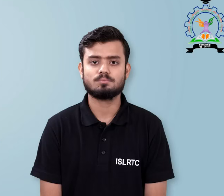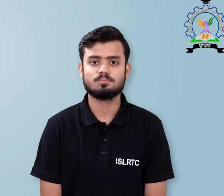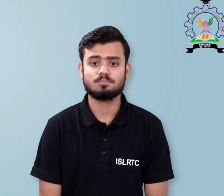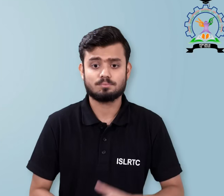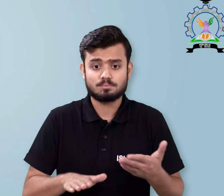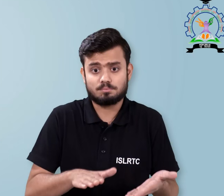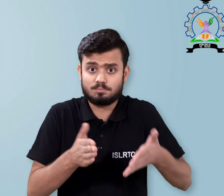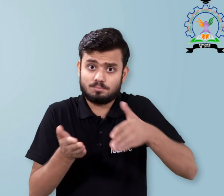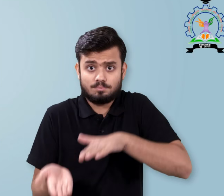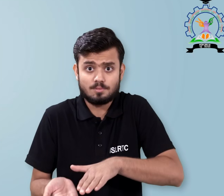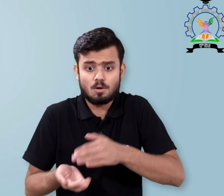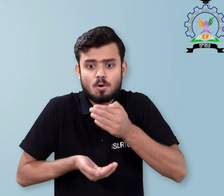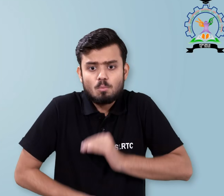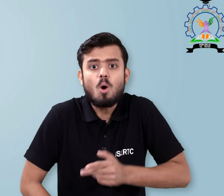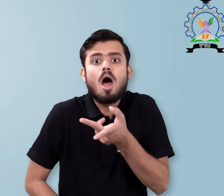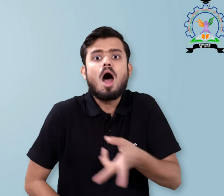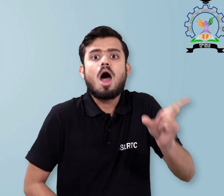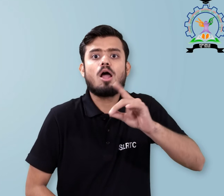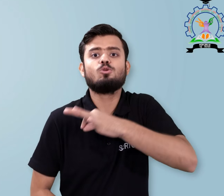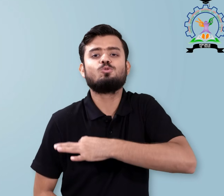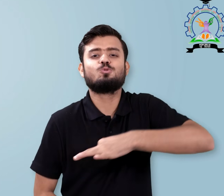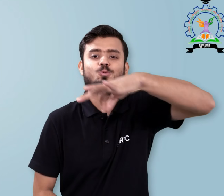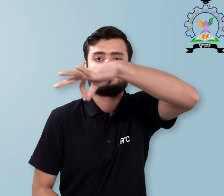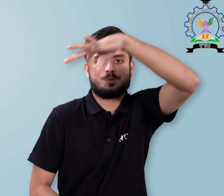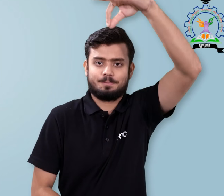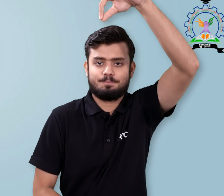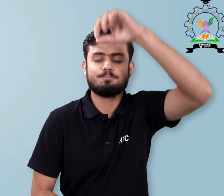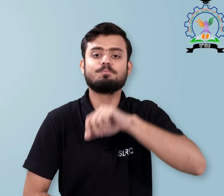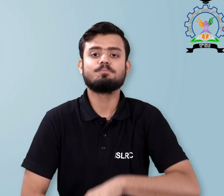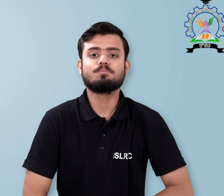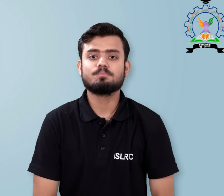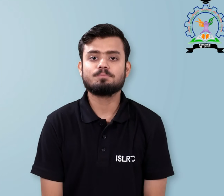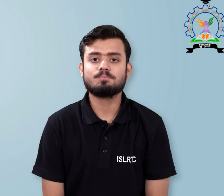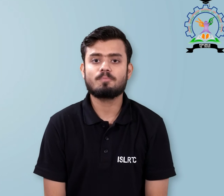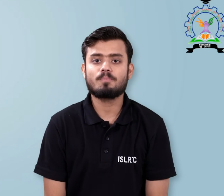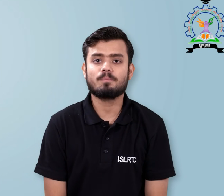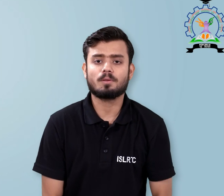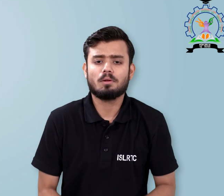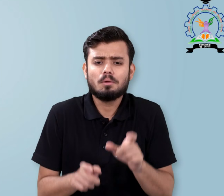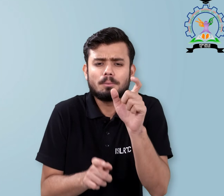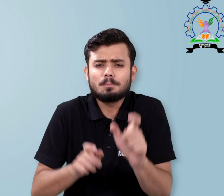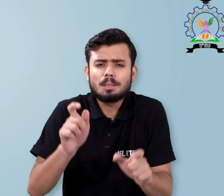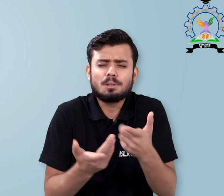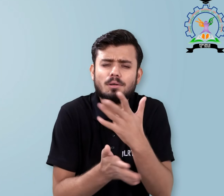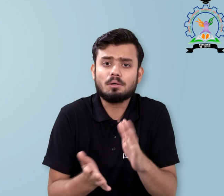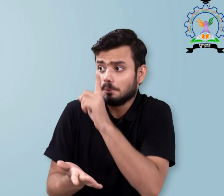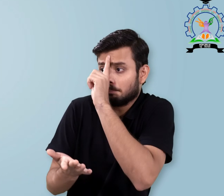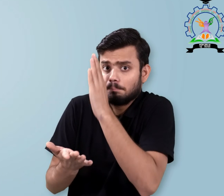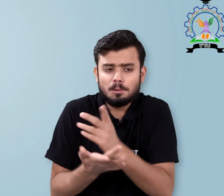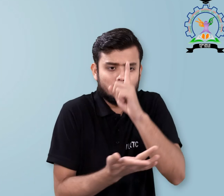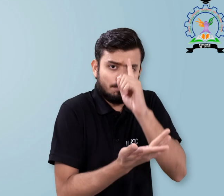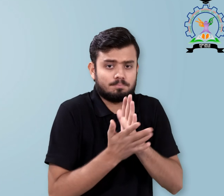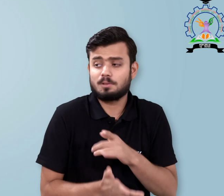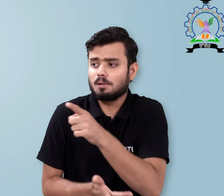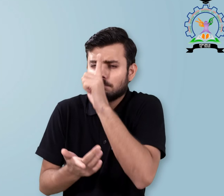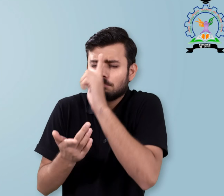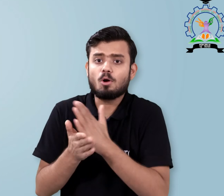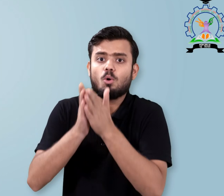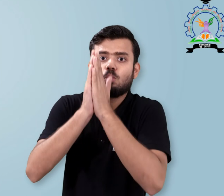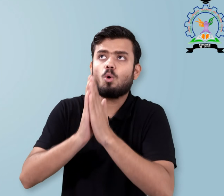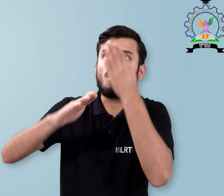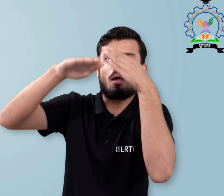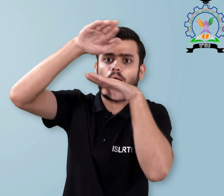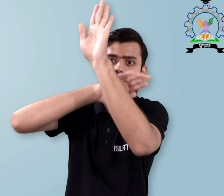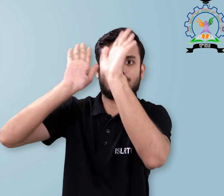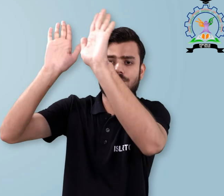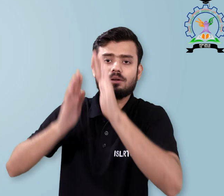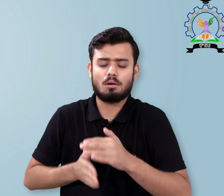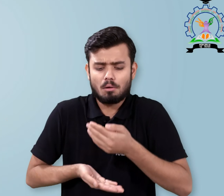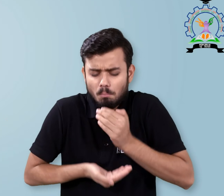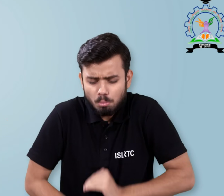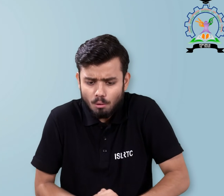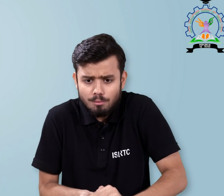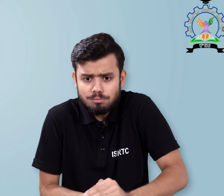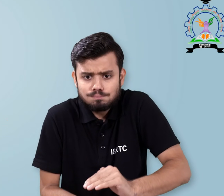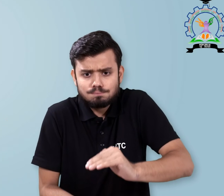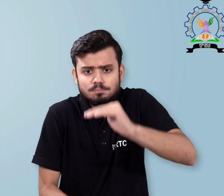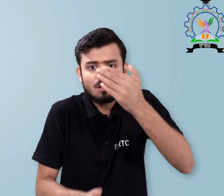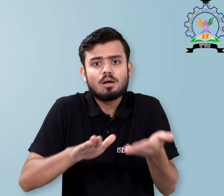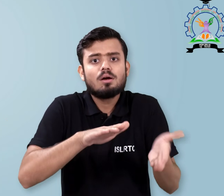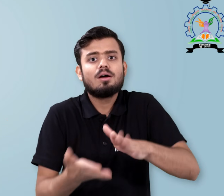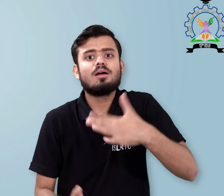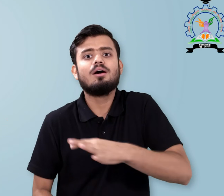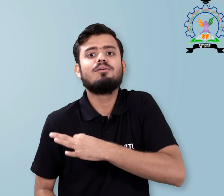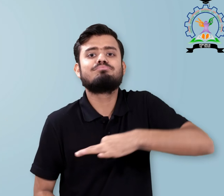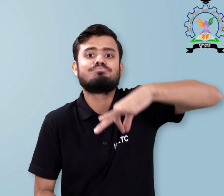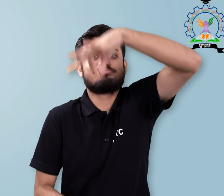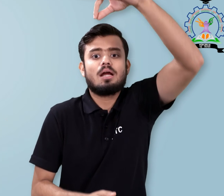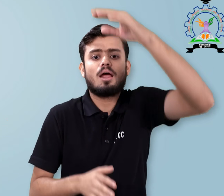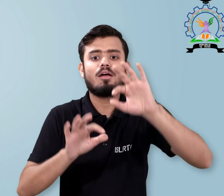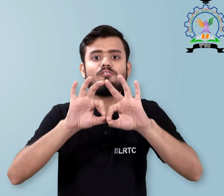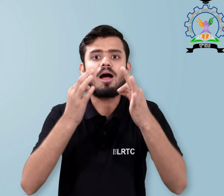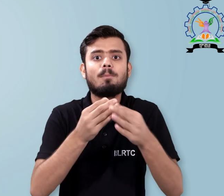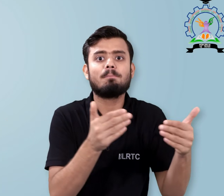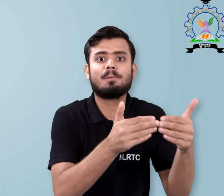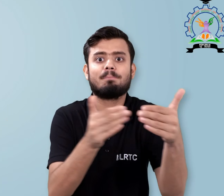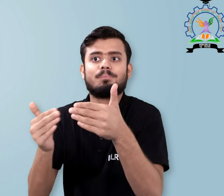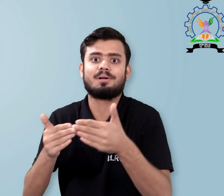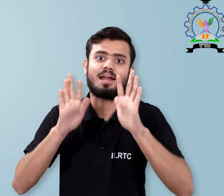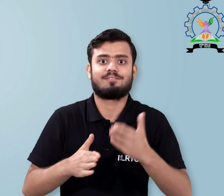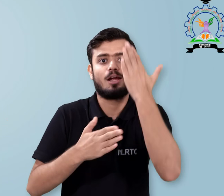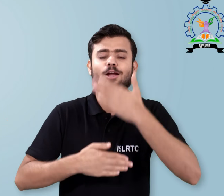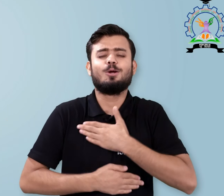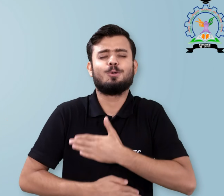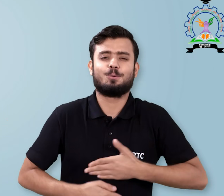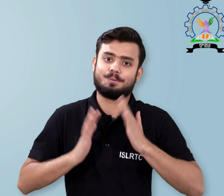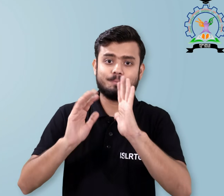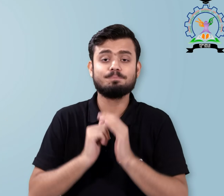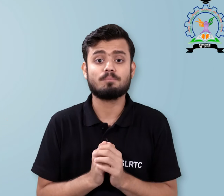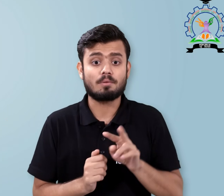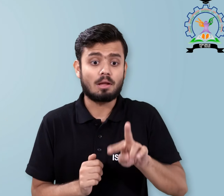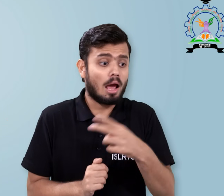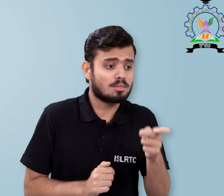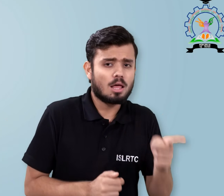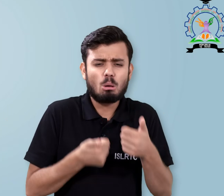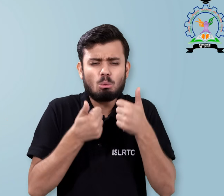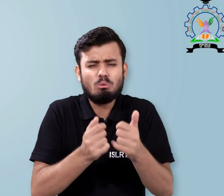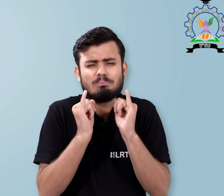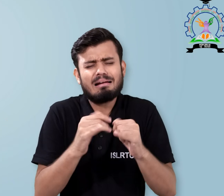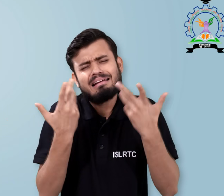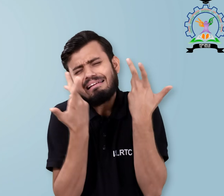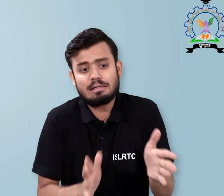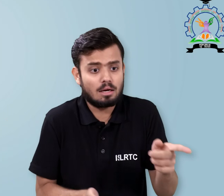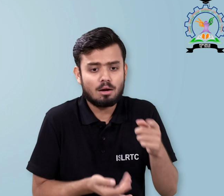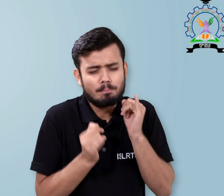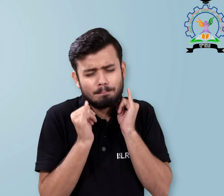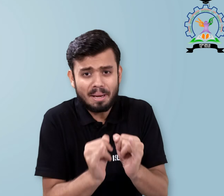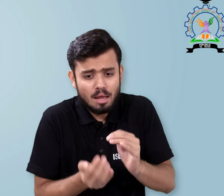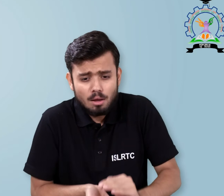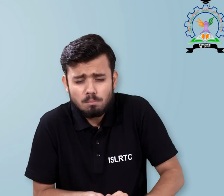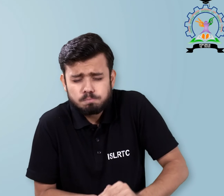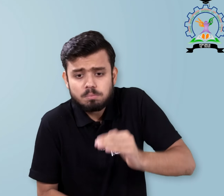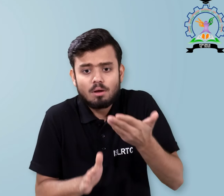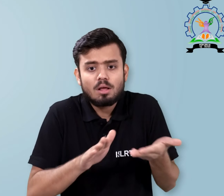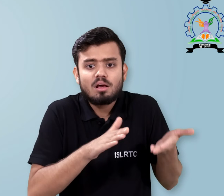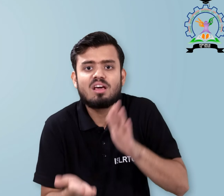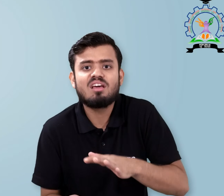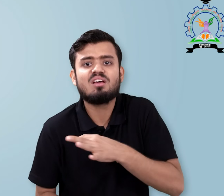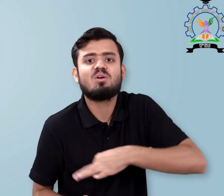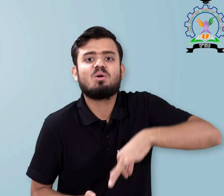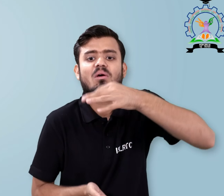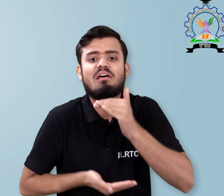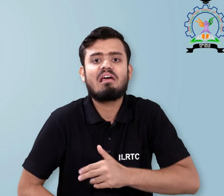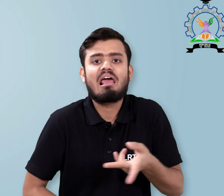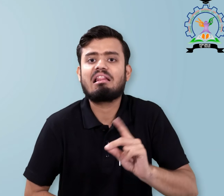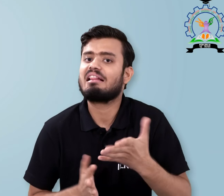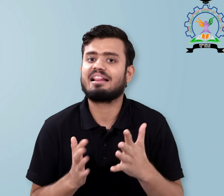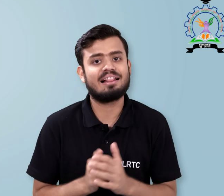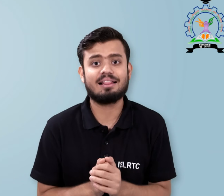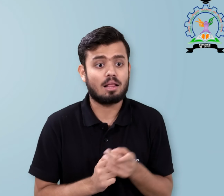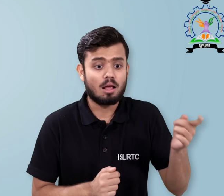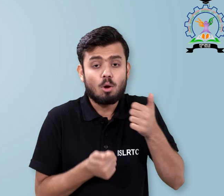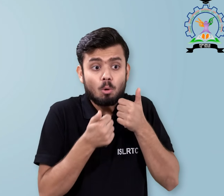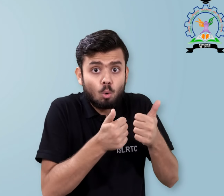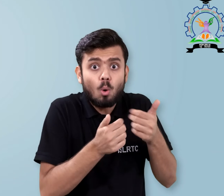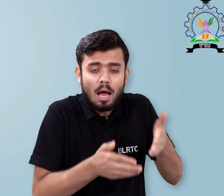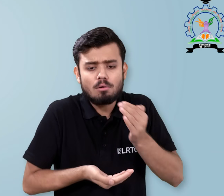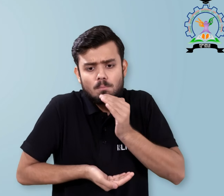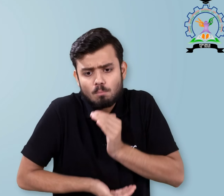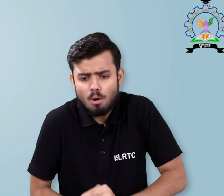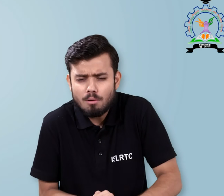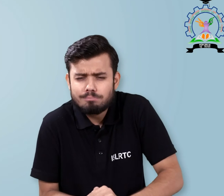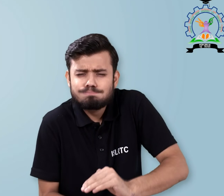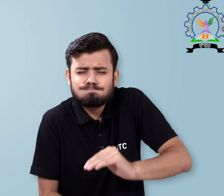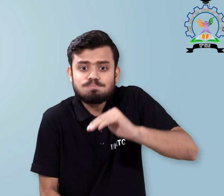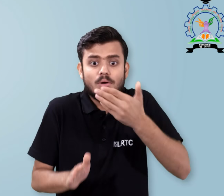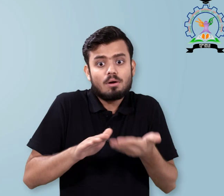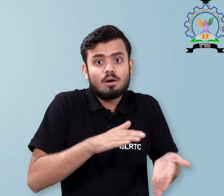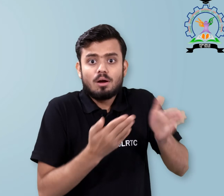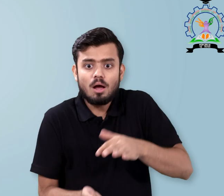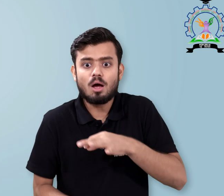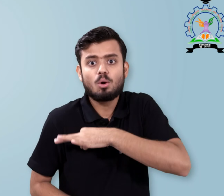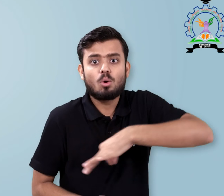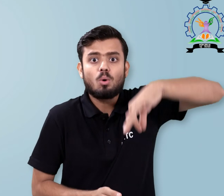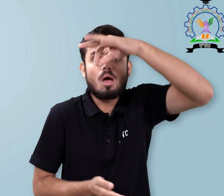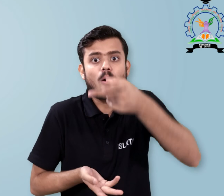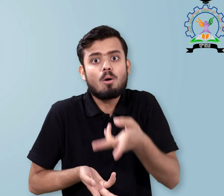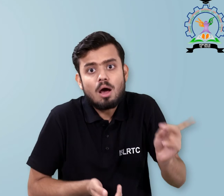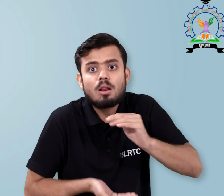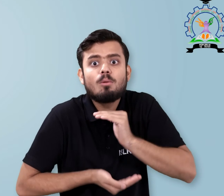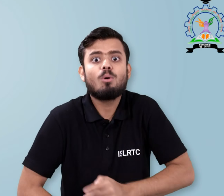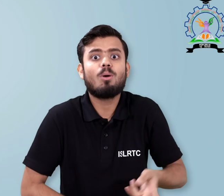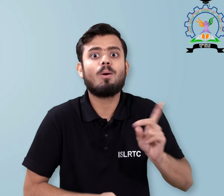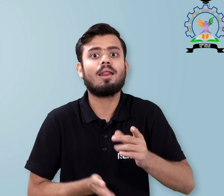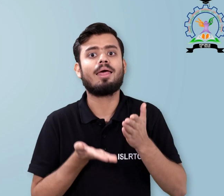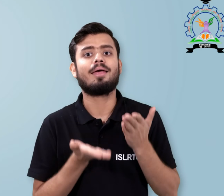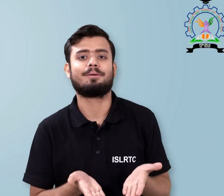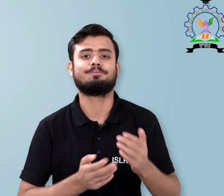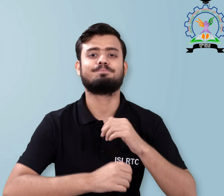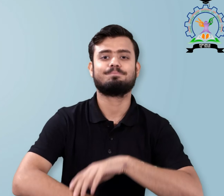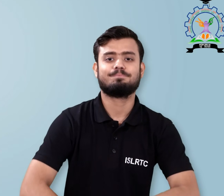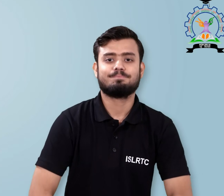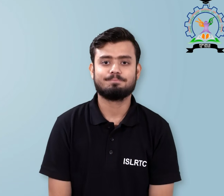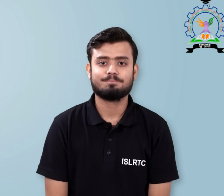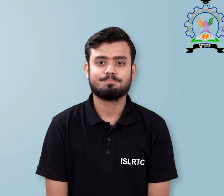Afterlife A life that begins after death.